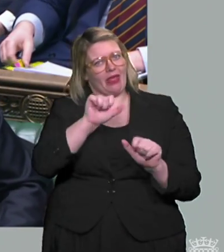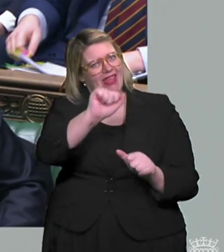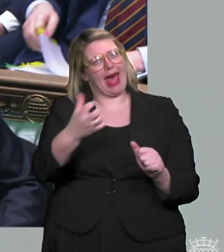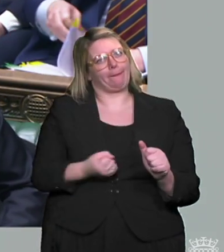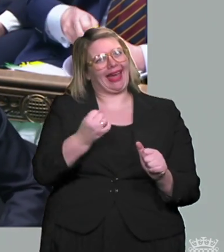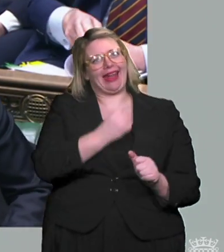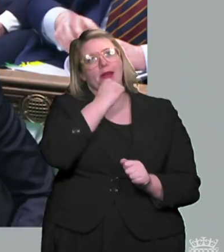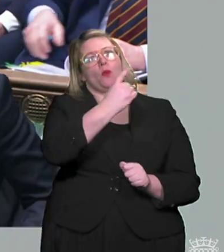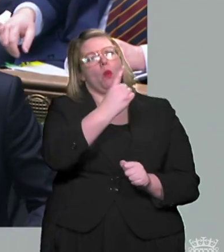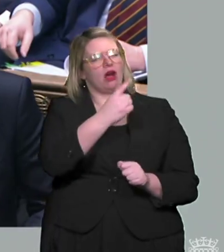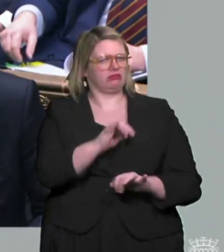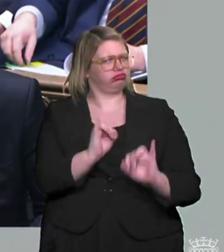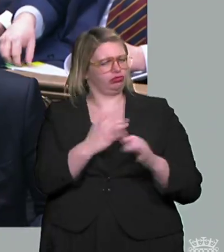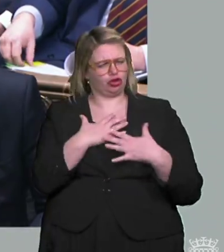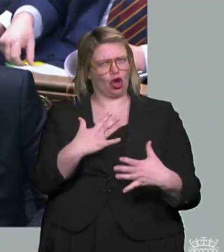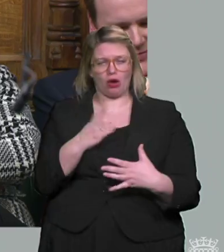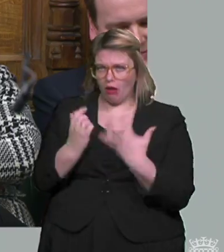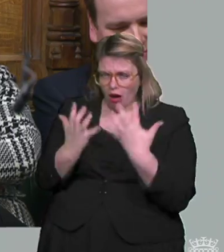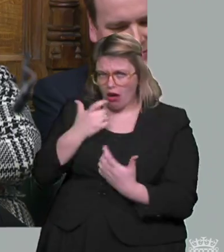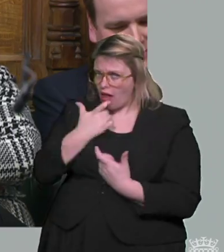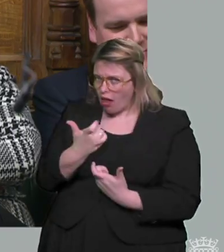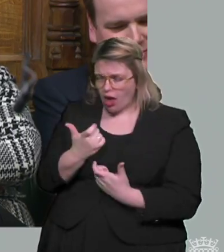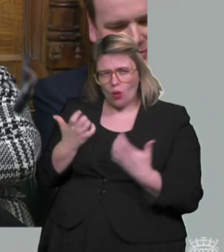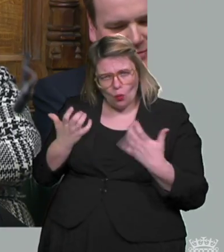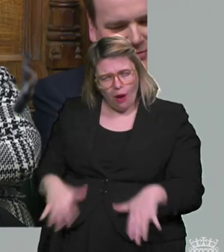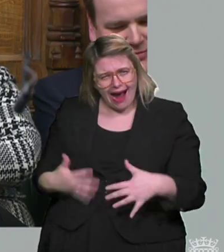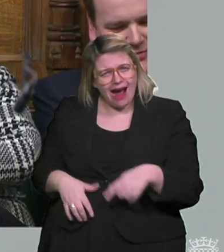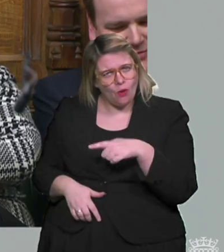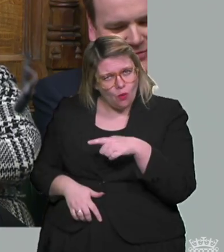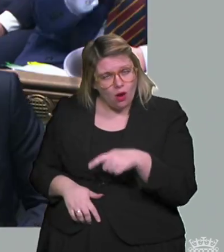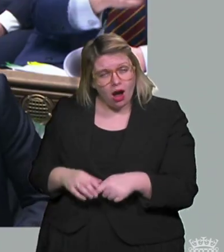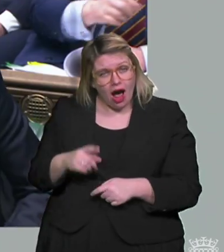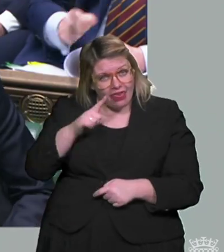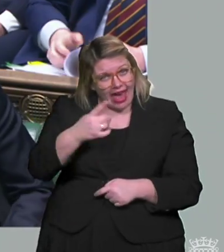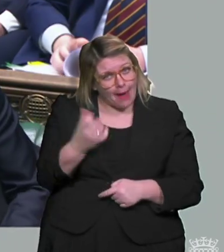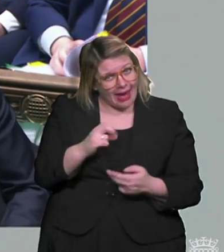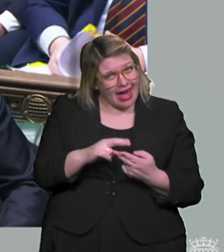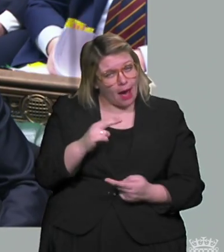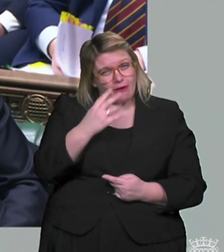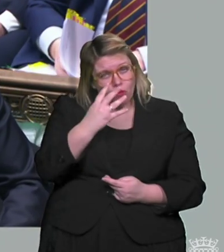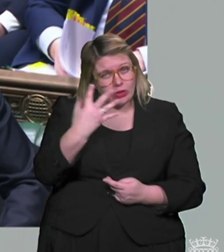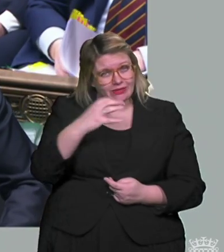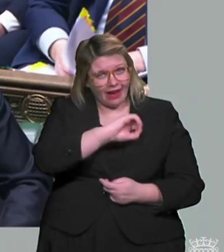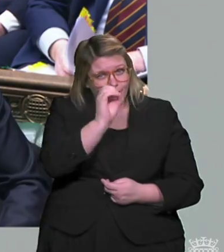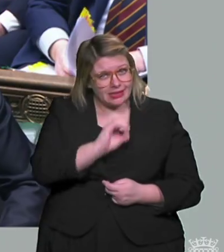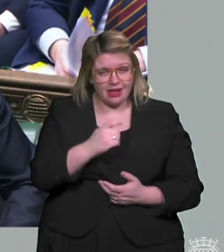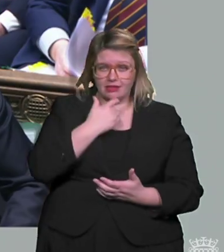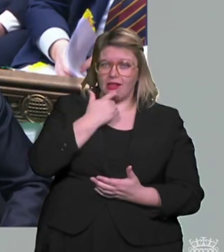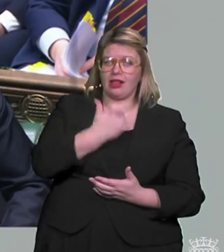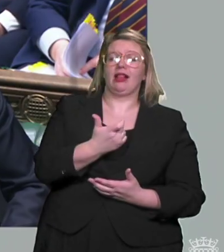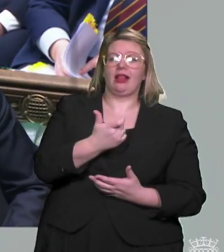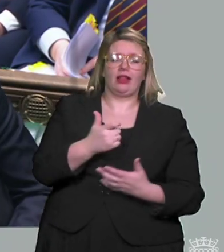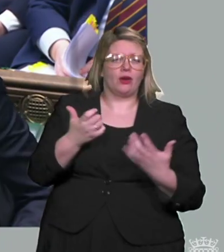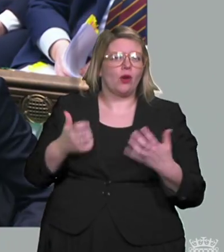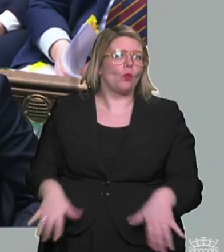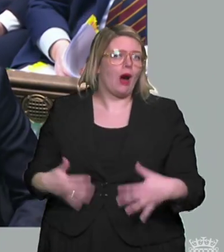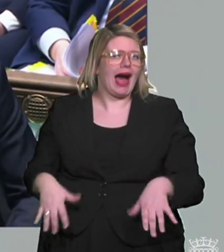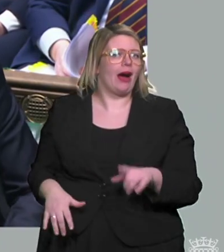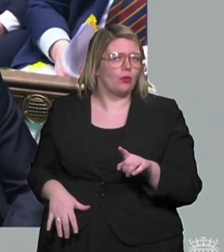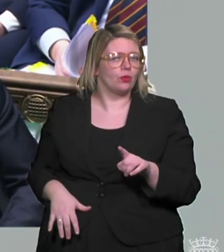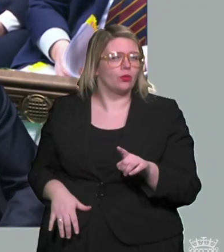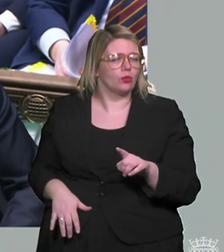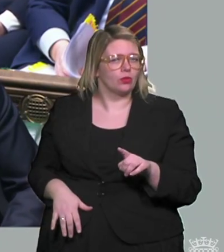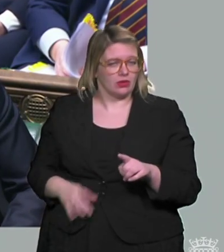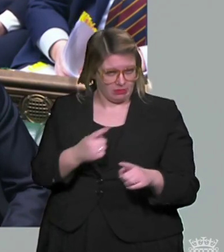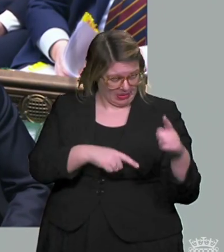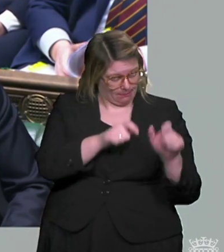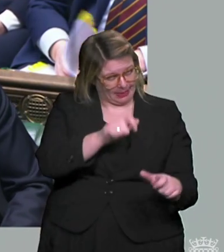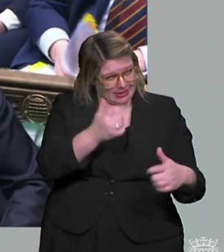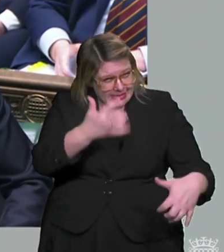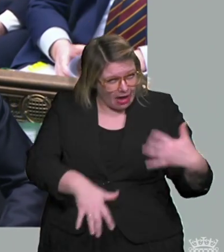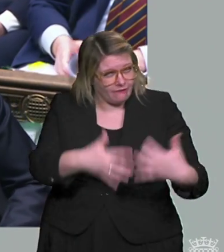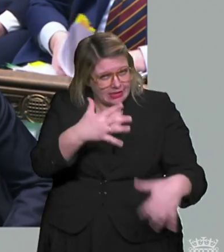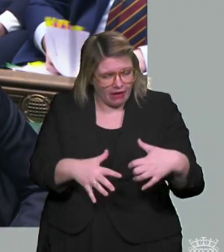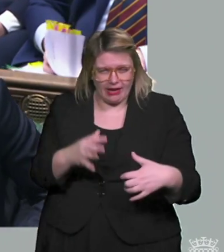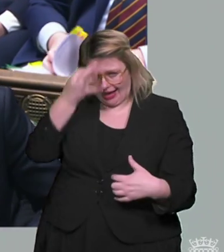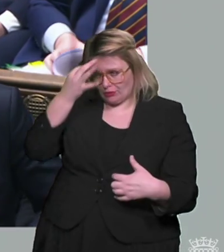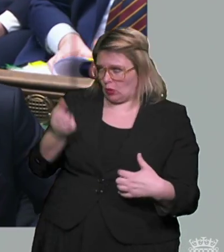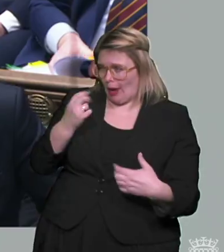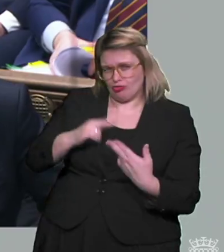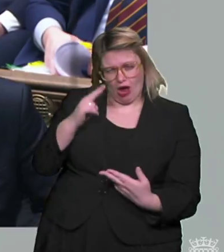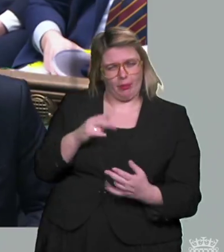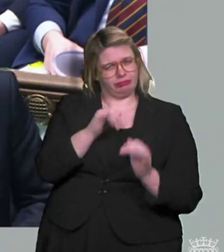I cannot quite believe the figures we heard from my honourable Friend—a staggering, eye-watering 45% pay increase when people across our country and abroad are suffering cost of living pressures.